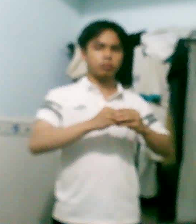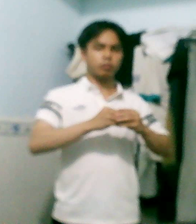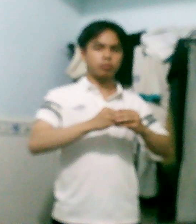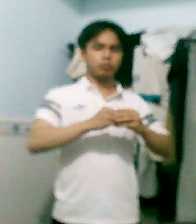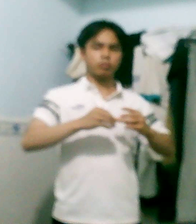nhom